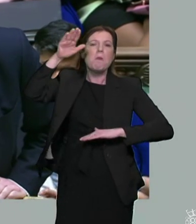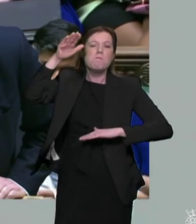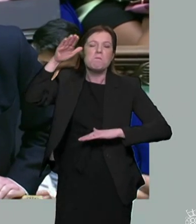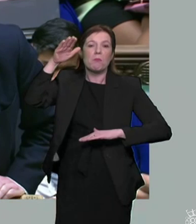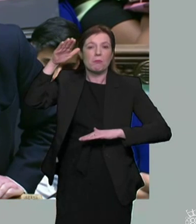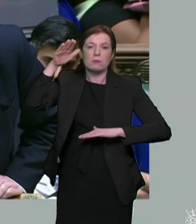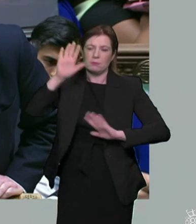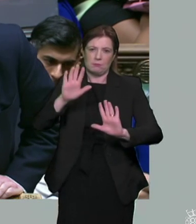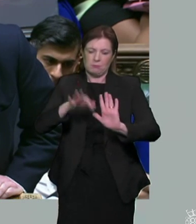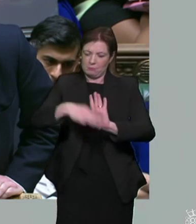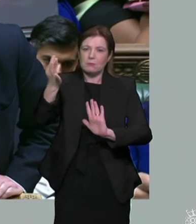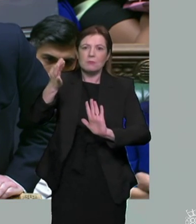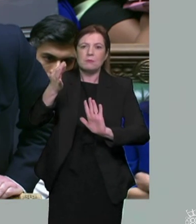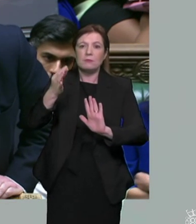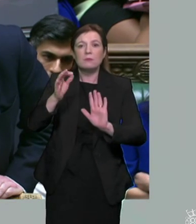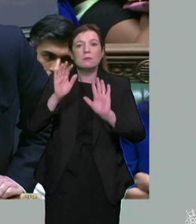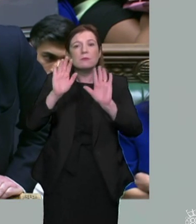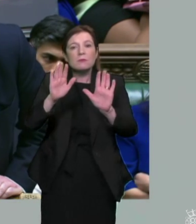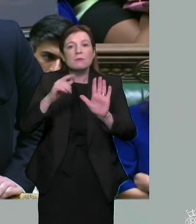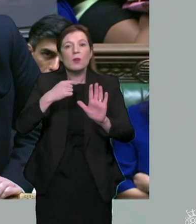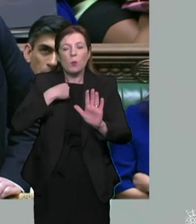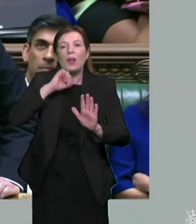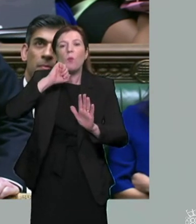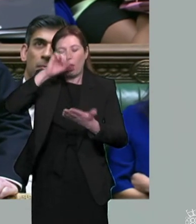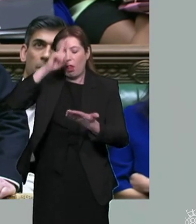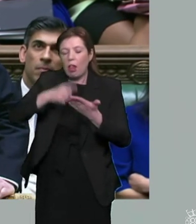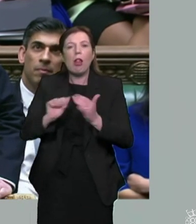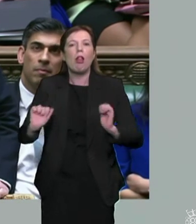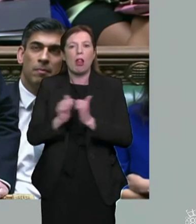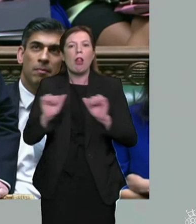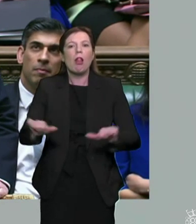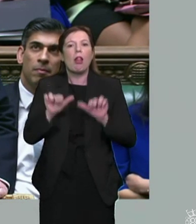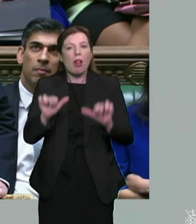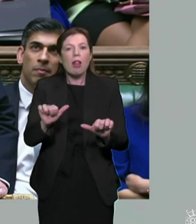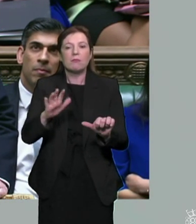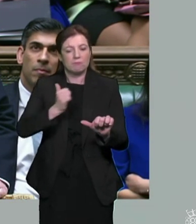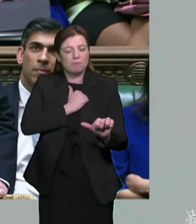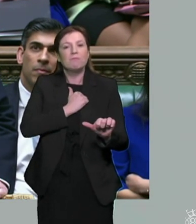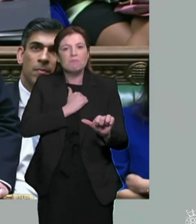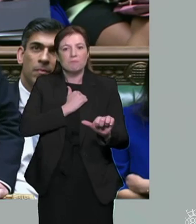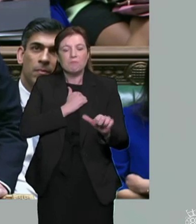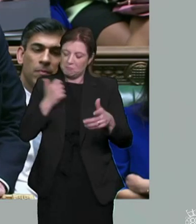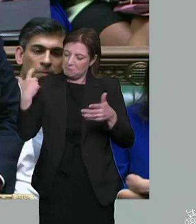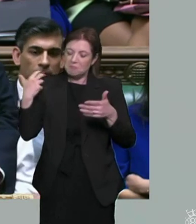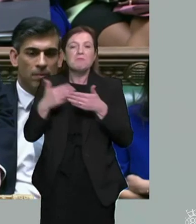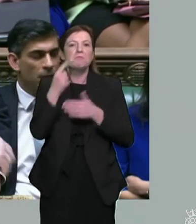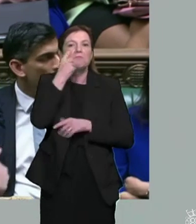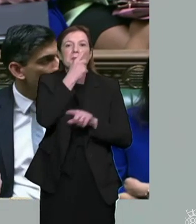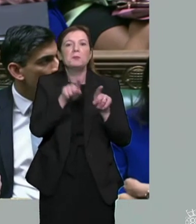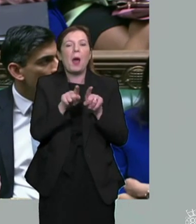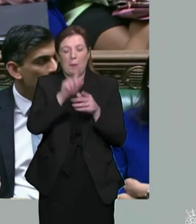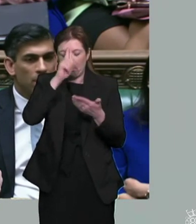We will continue to get the big calls right, as we got the big calls right during the pandemic.